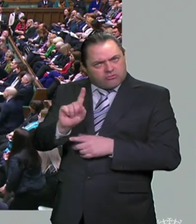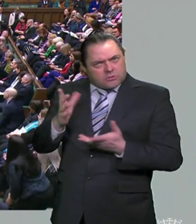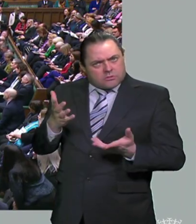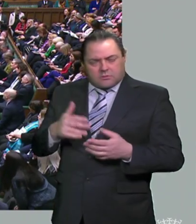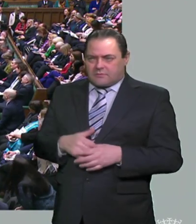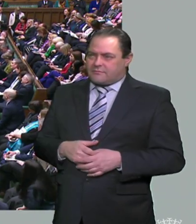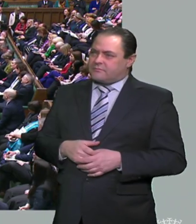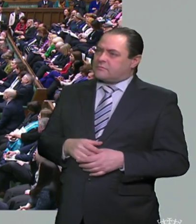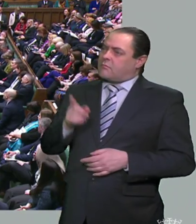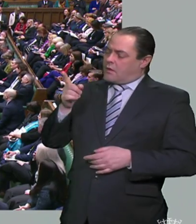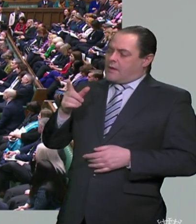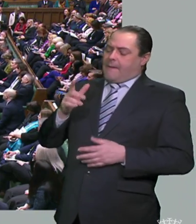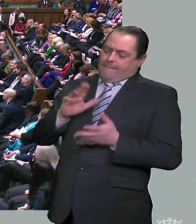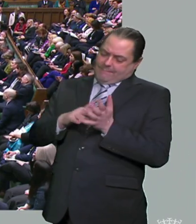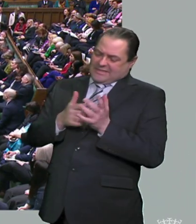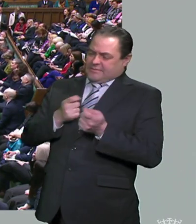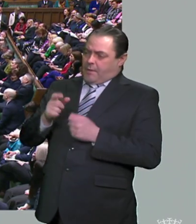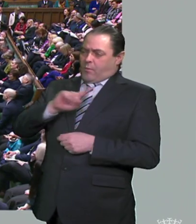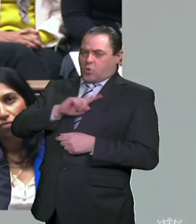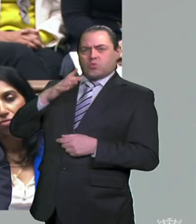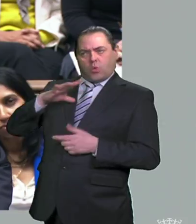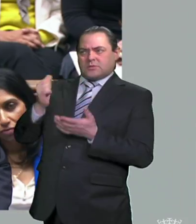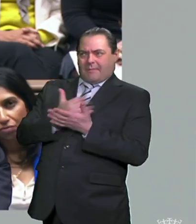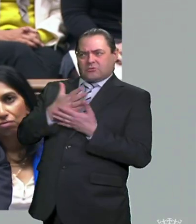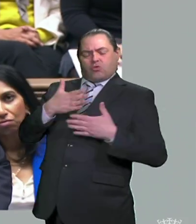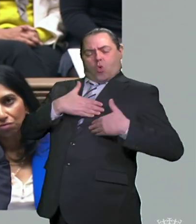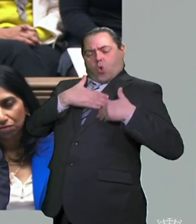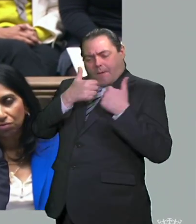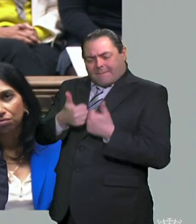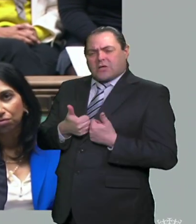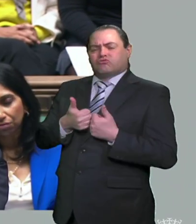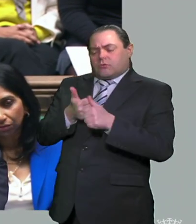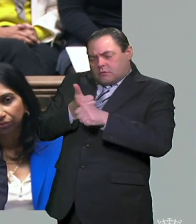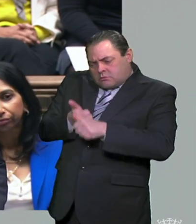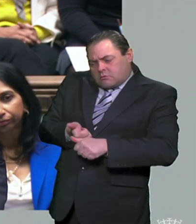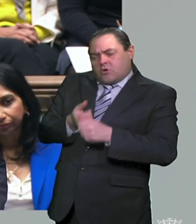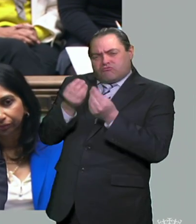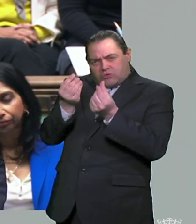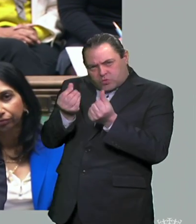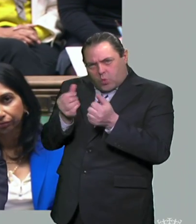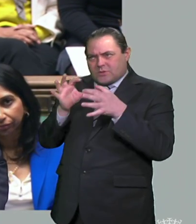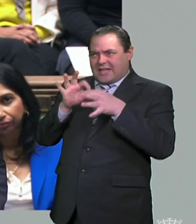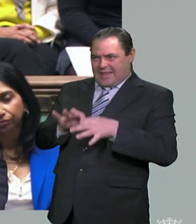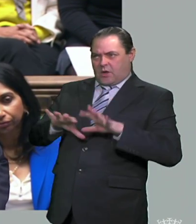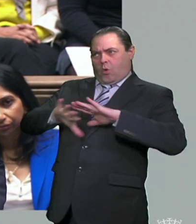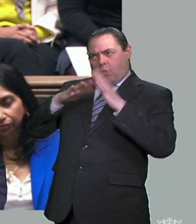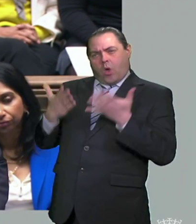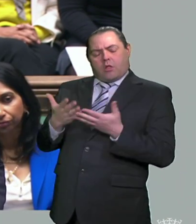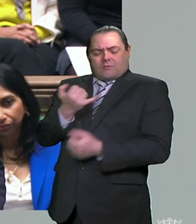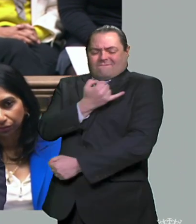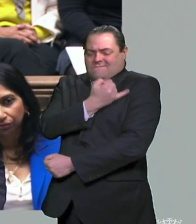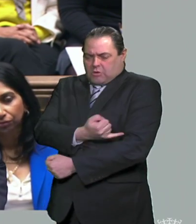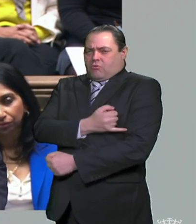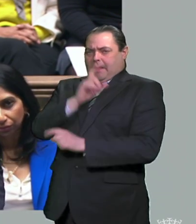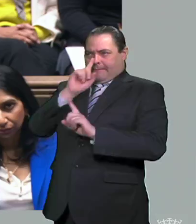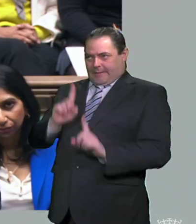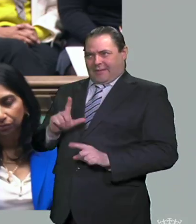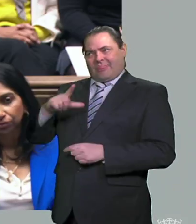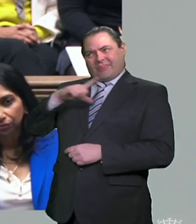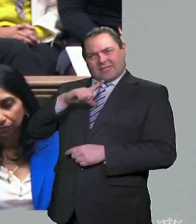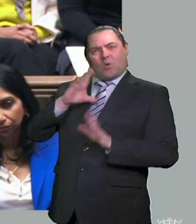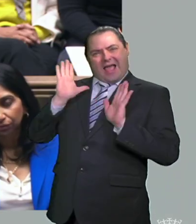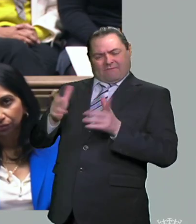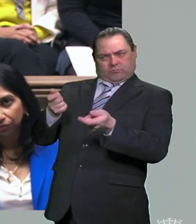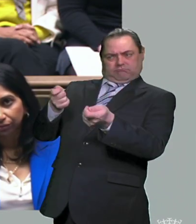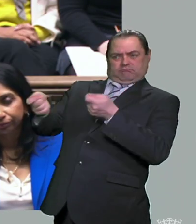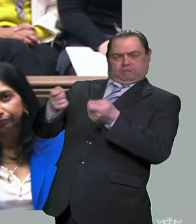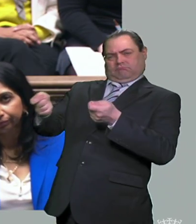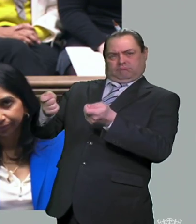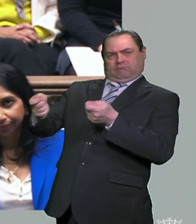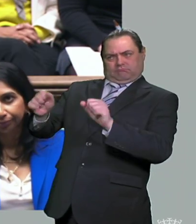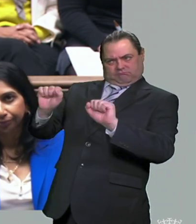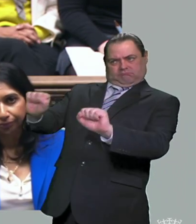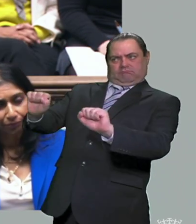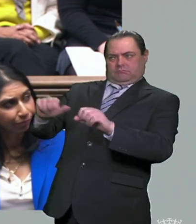It is precisely because we want to target our compassion and our resources at the world’s most vulnerable people that we must get a grip on this system and break—